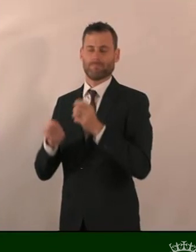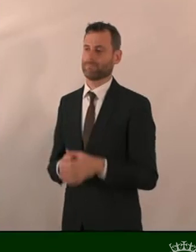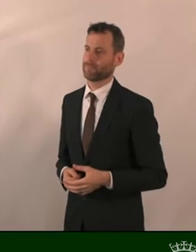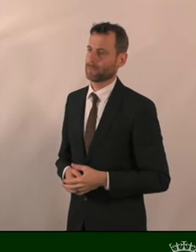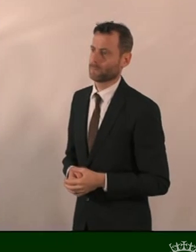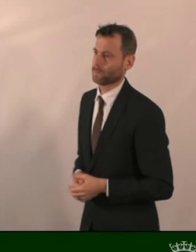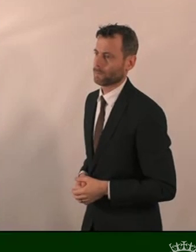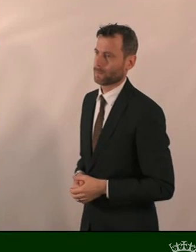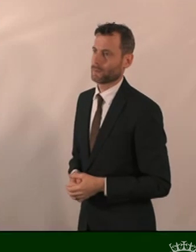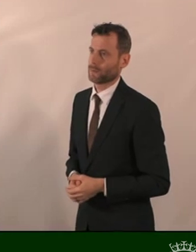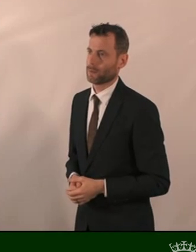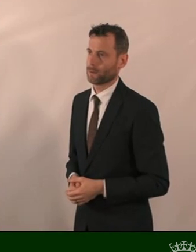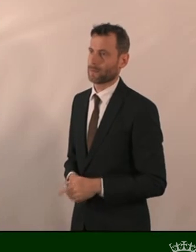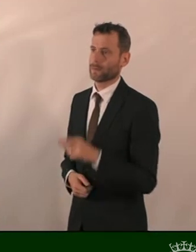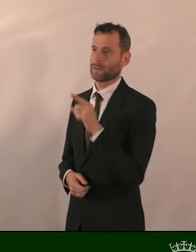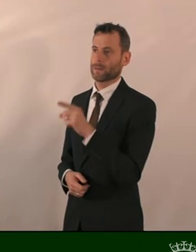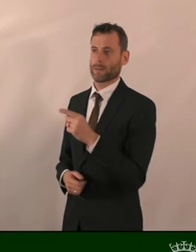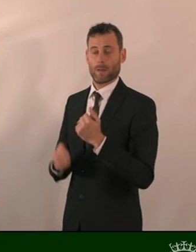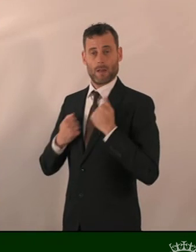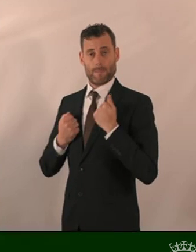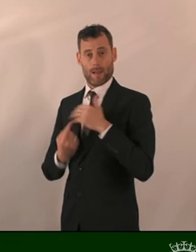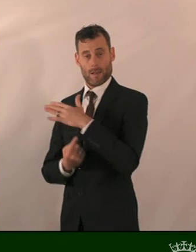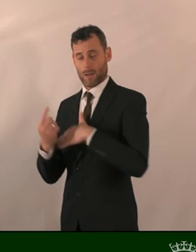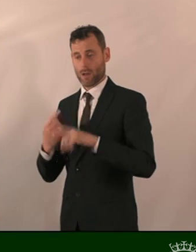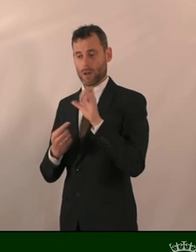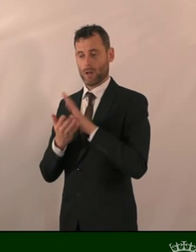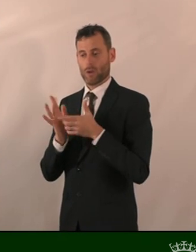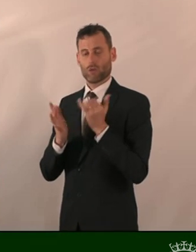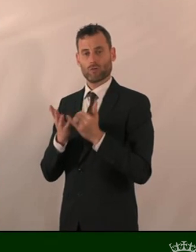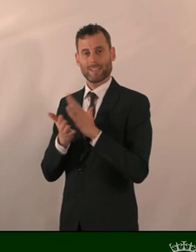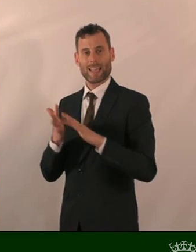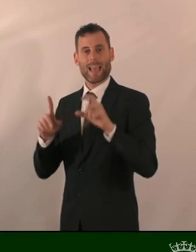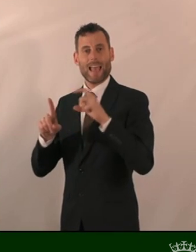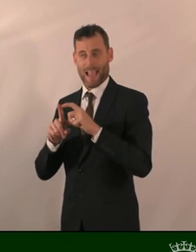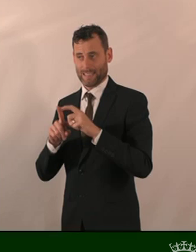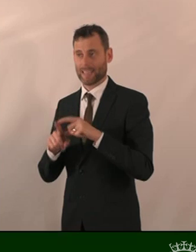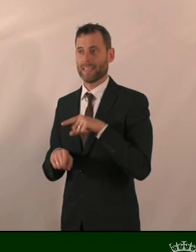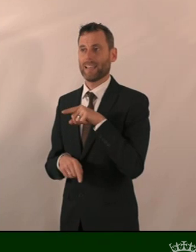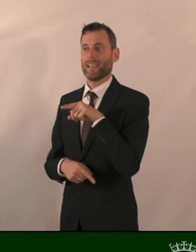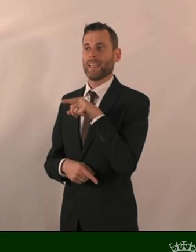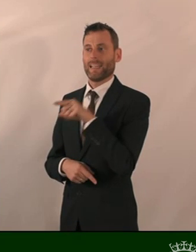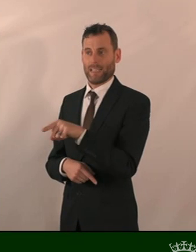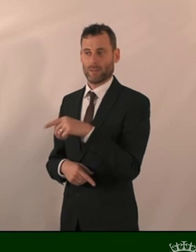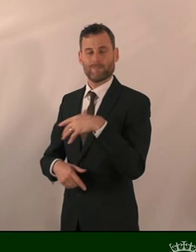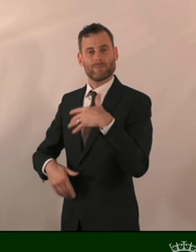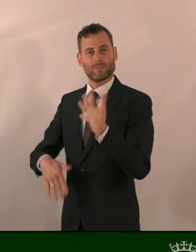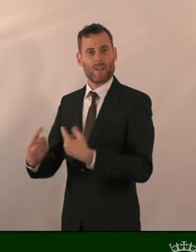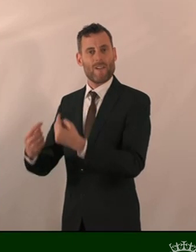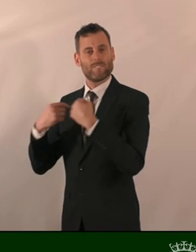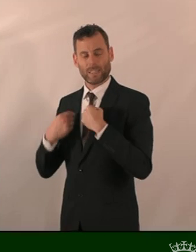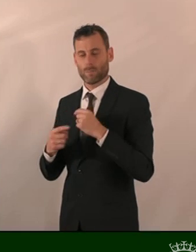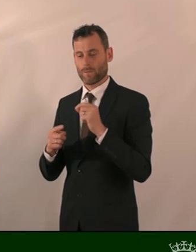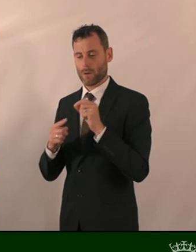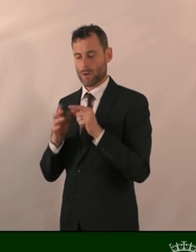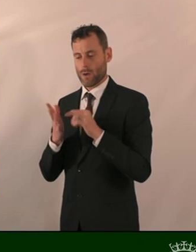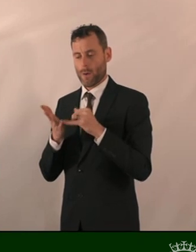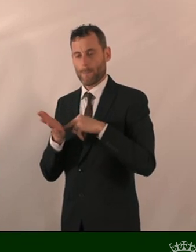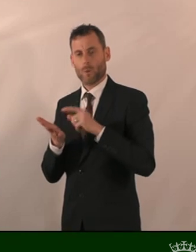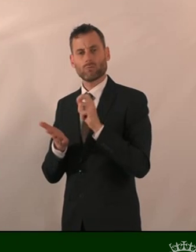Like many other sub-postmasters, my constituent Chris Head was victim to the Post Office Horizon IT system scandal.